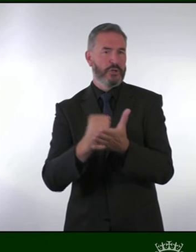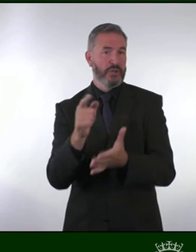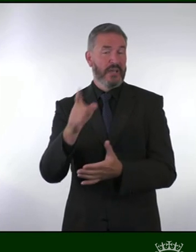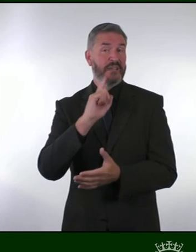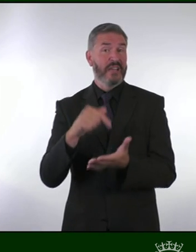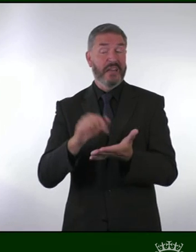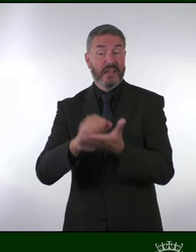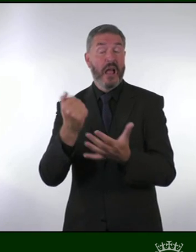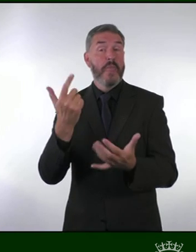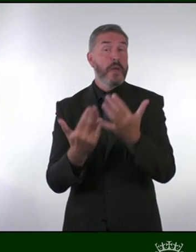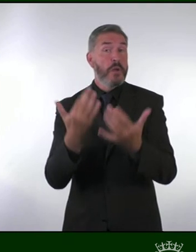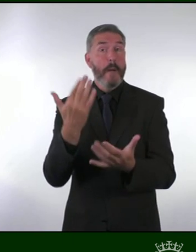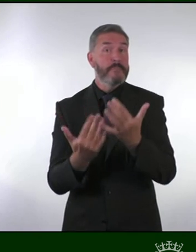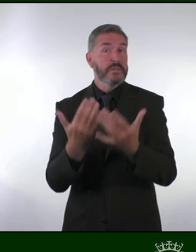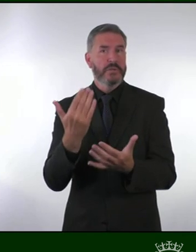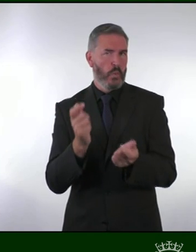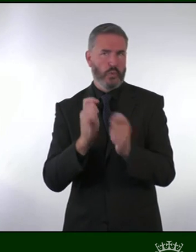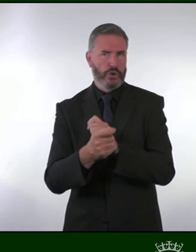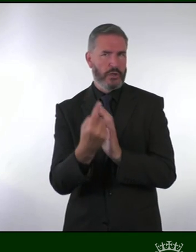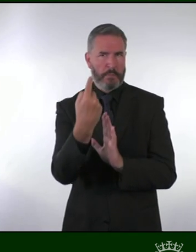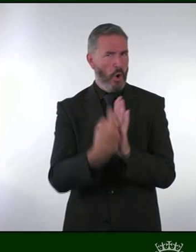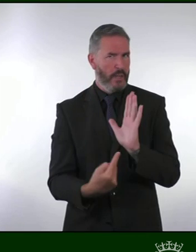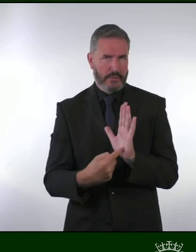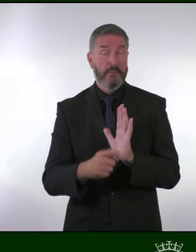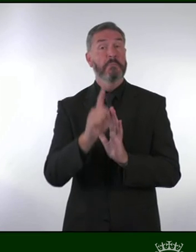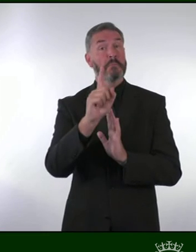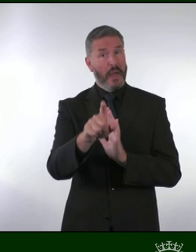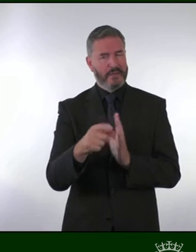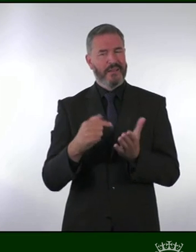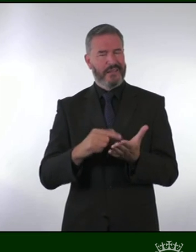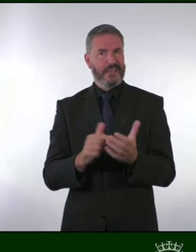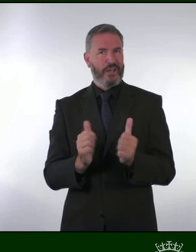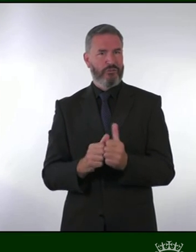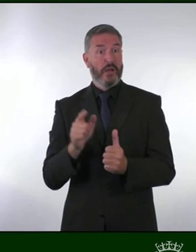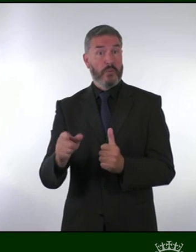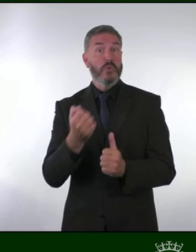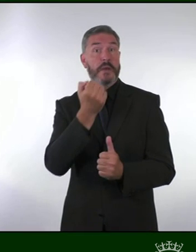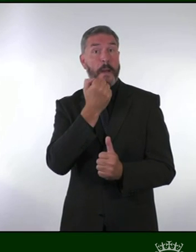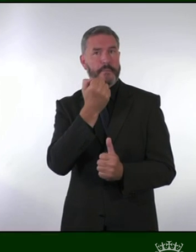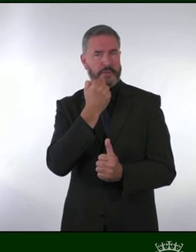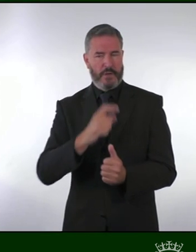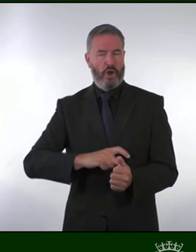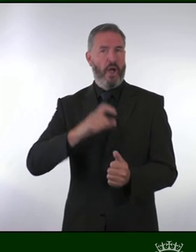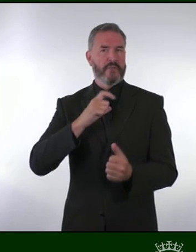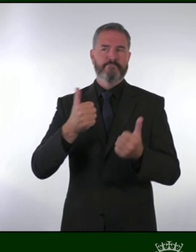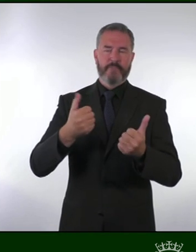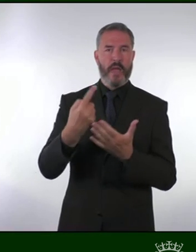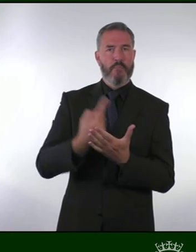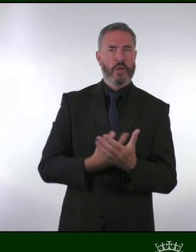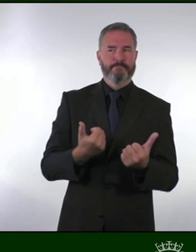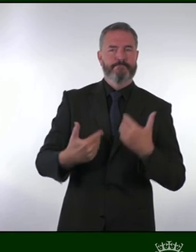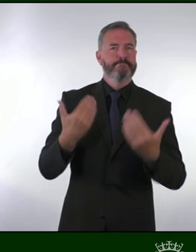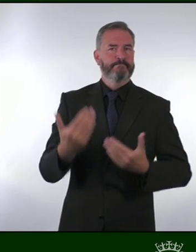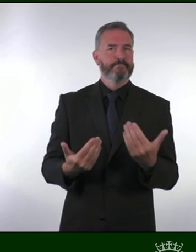He said that the numbers themselves would not change the policy, but does the Prime Minister agree that having the true numbers will help improve confidence in the policy?